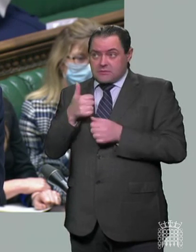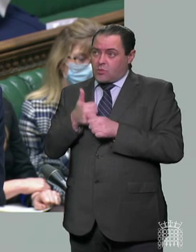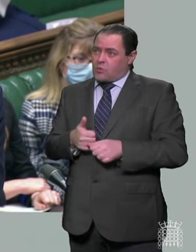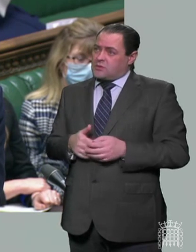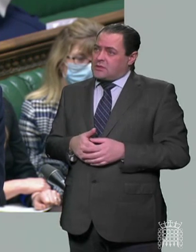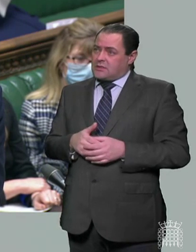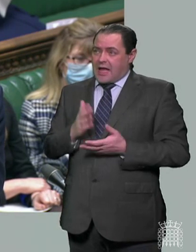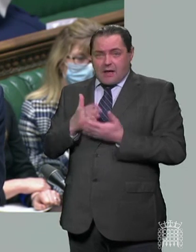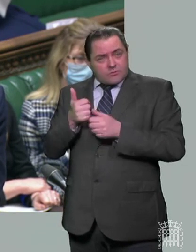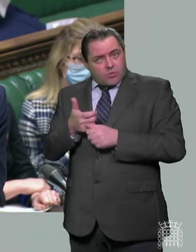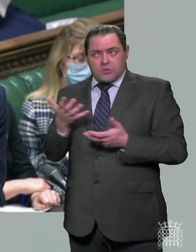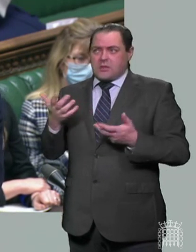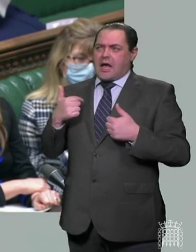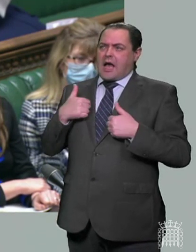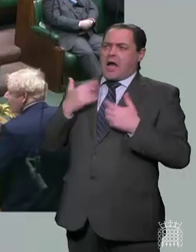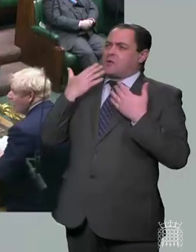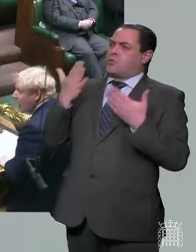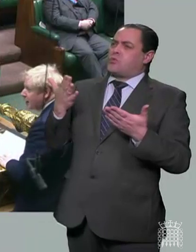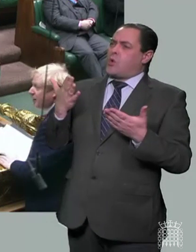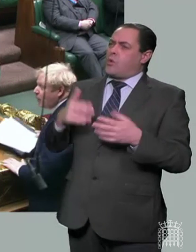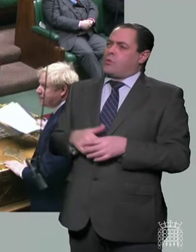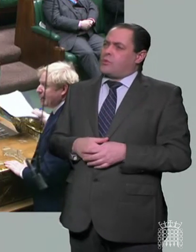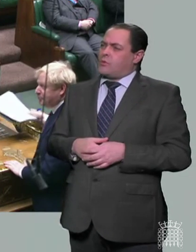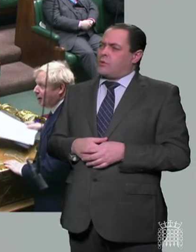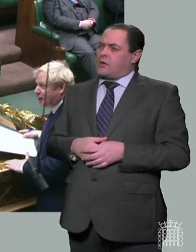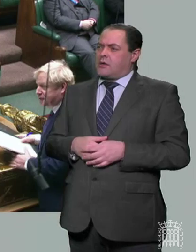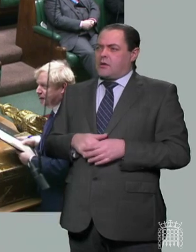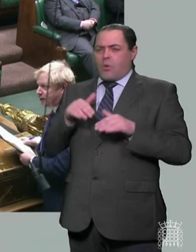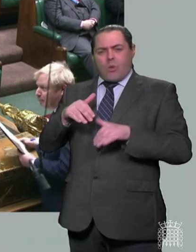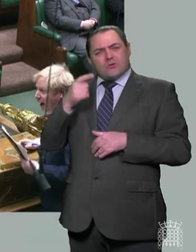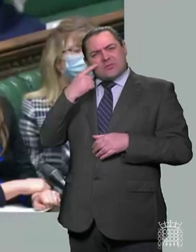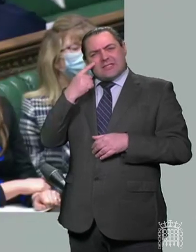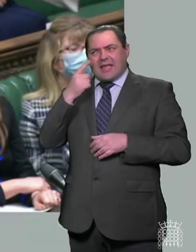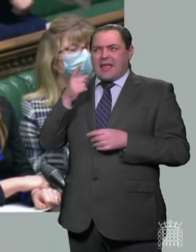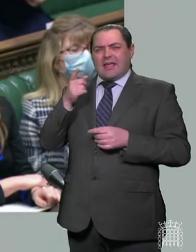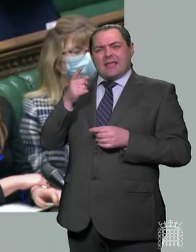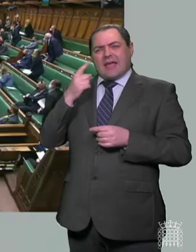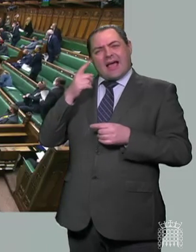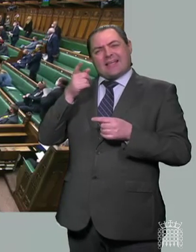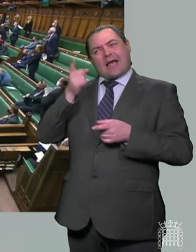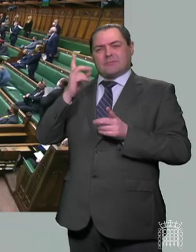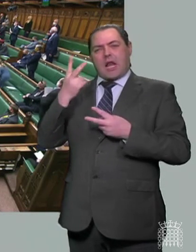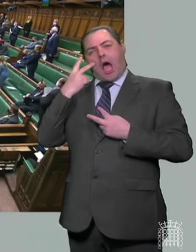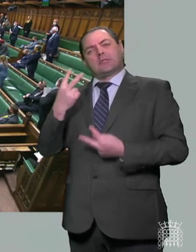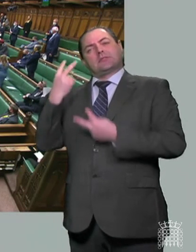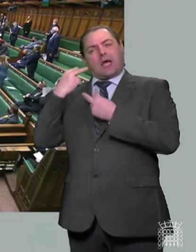I do not know. Let us wait for Captain Hindsight to come back.